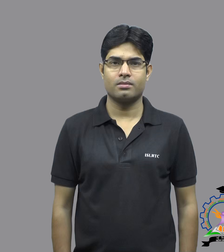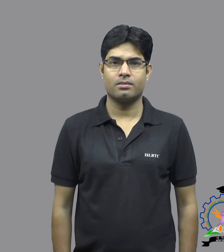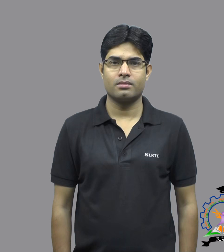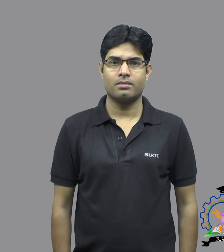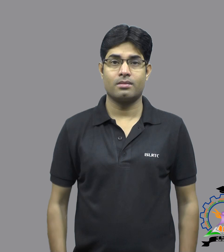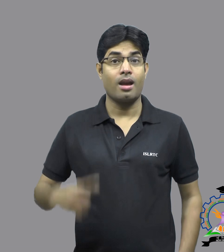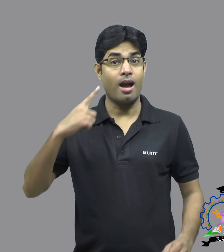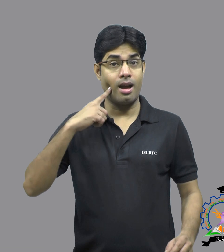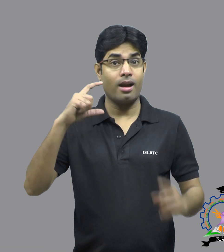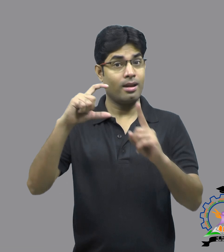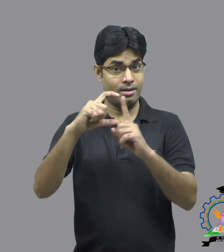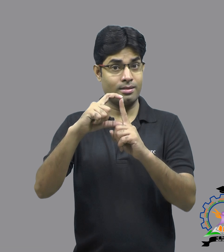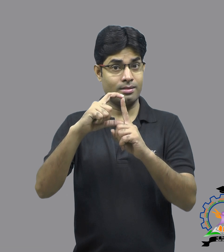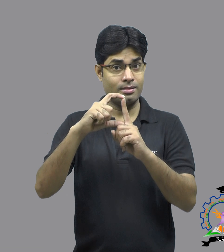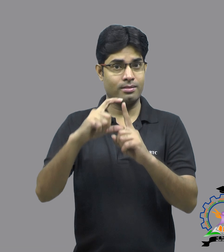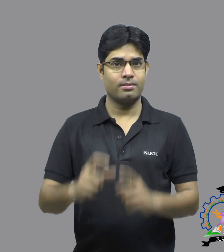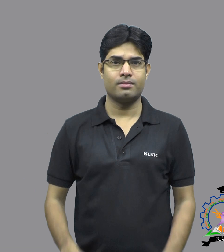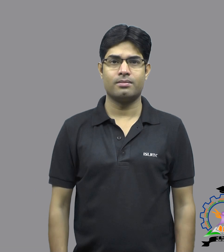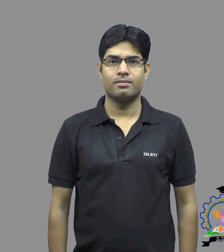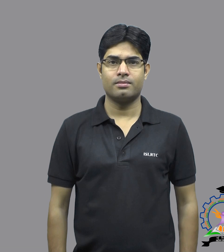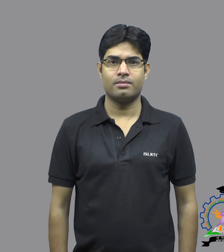Identity